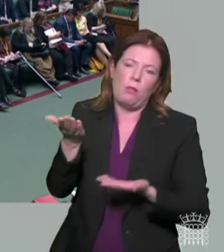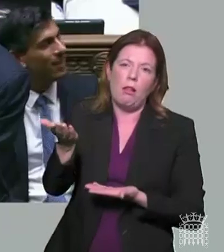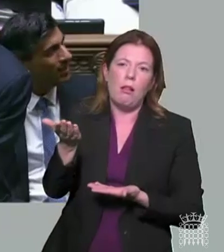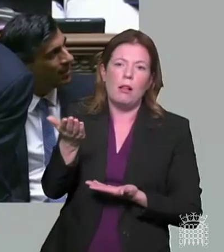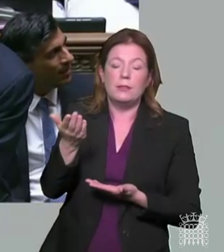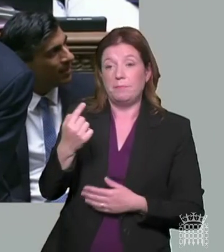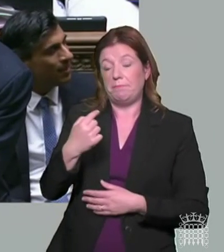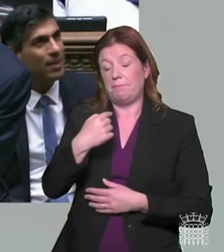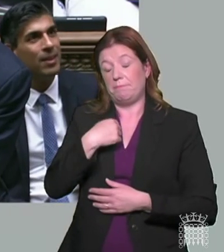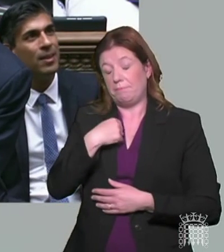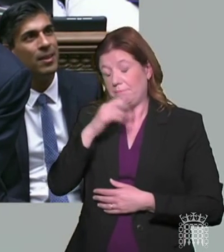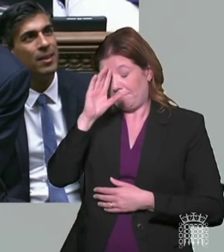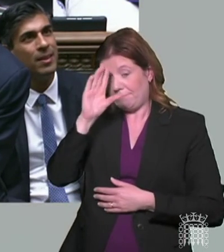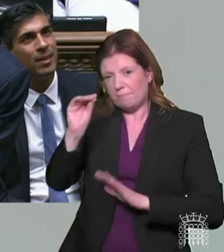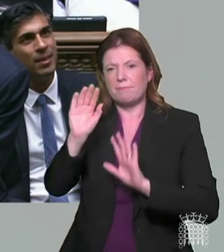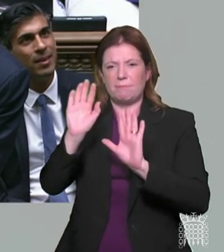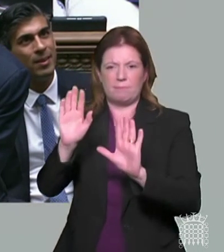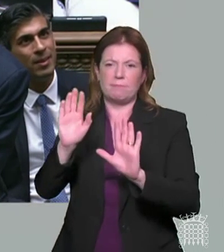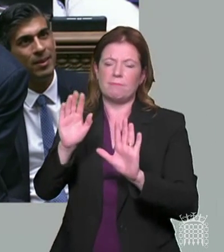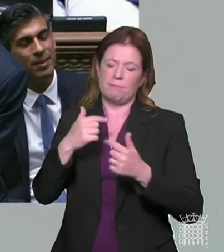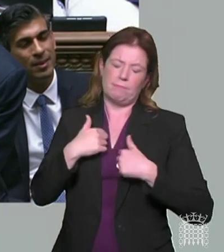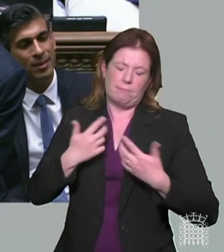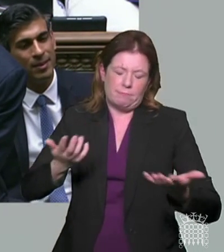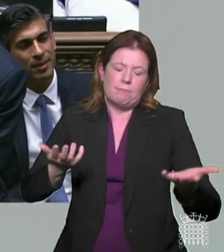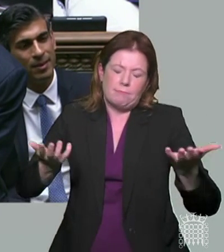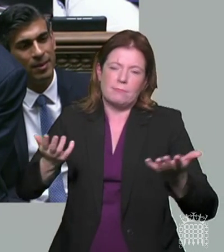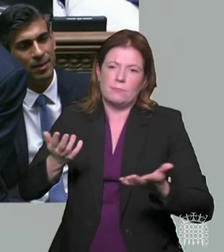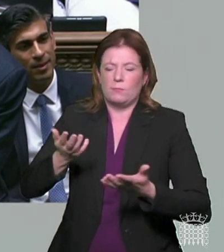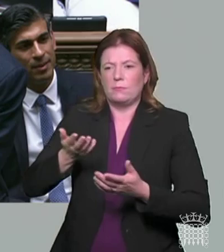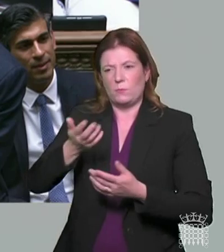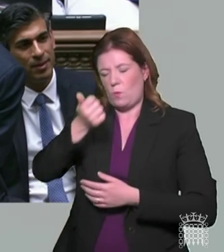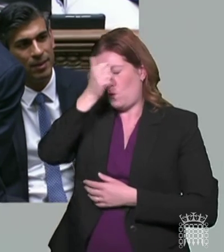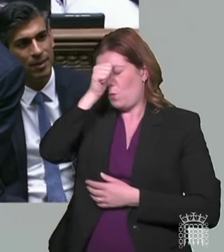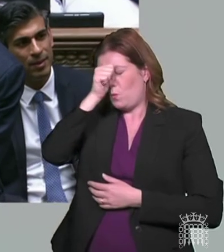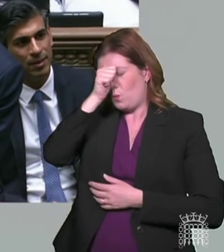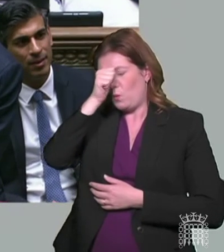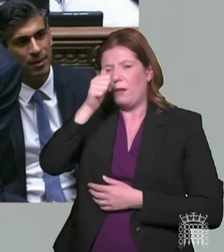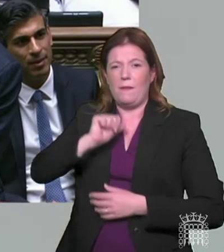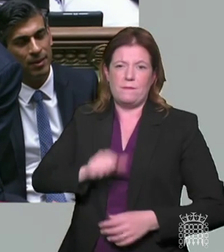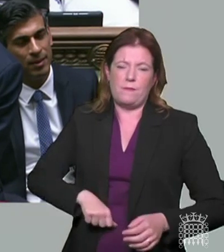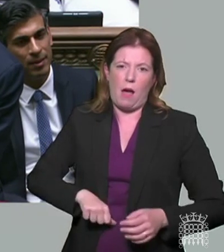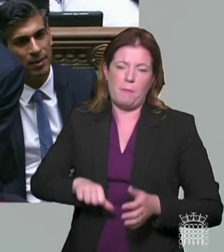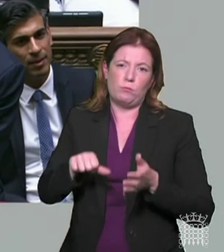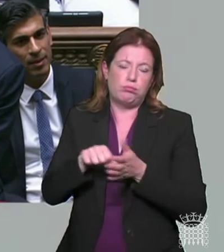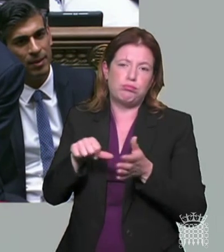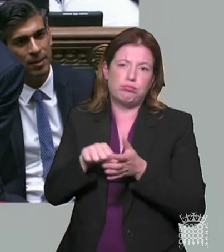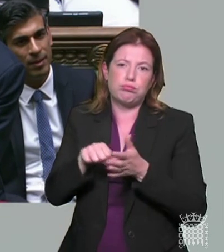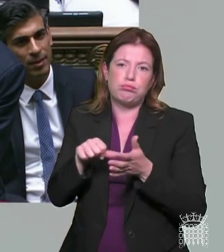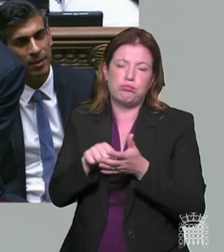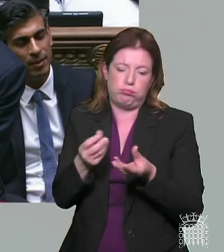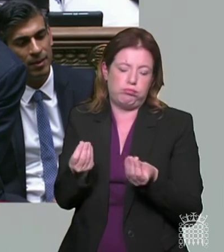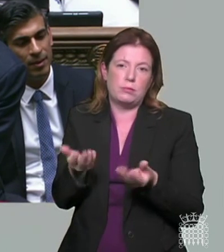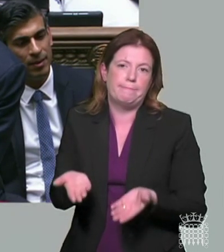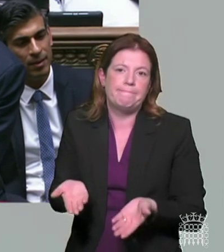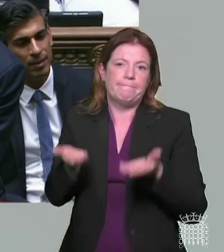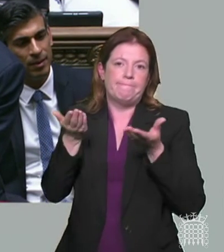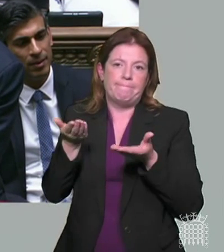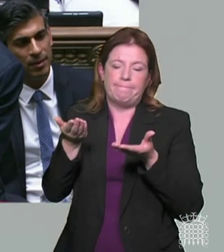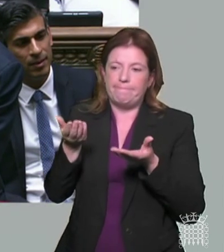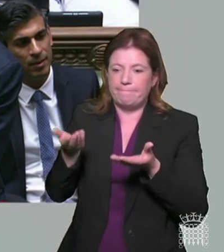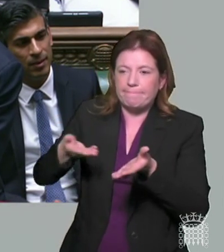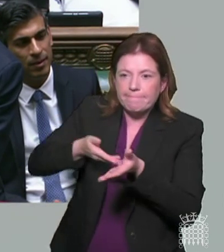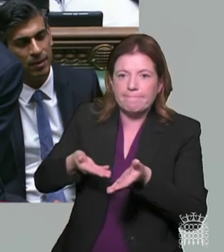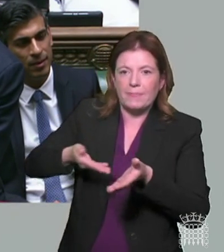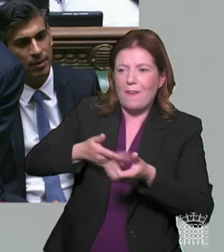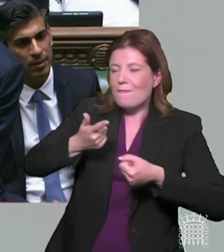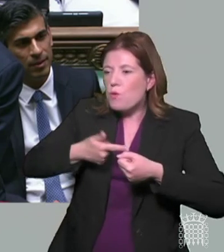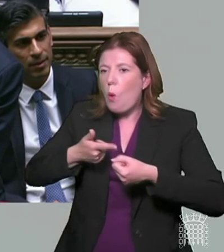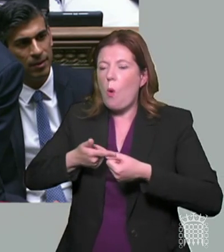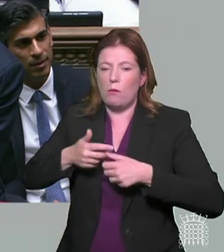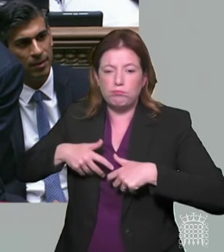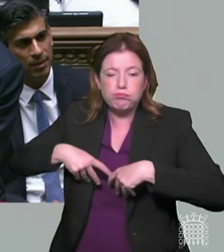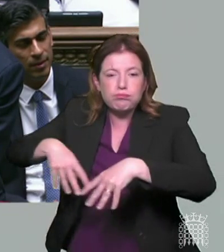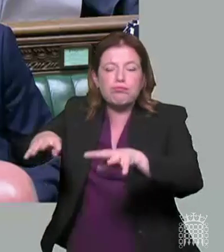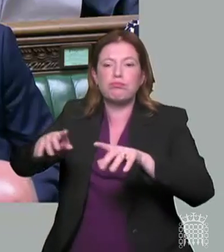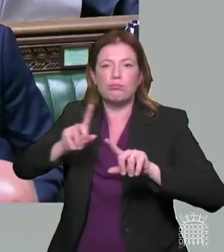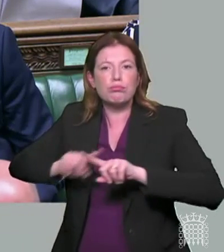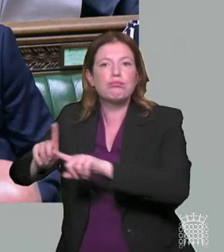I can tell the right honourable Gentleman that I do recognise the challenges that farmers are facing with the cost of their inputs in fuel and fertiliser.